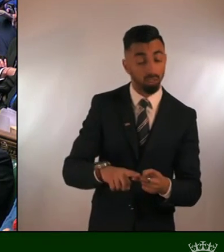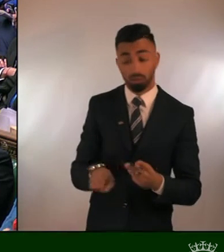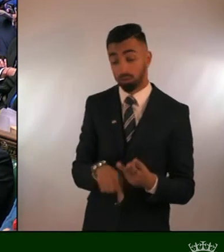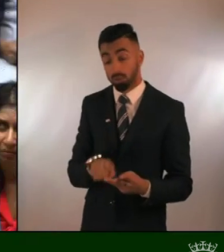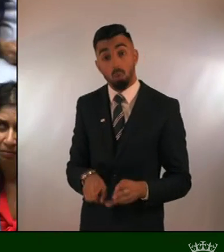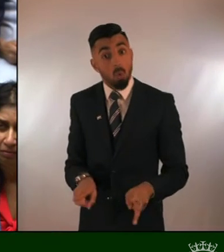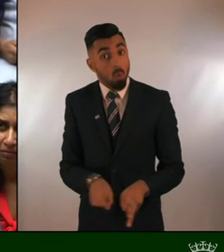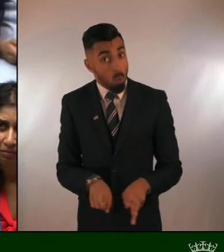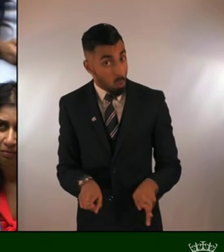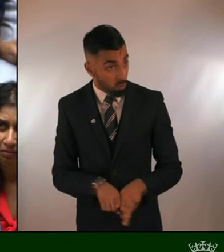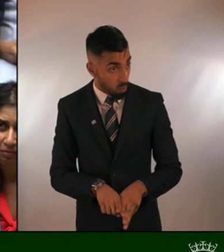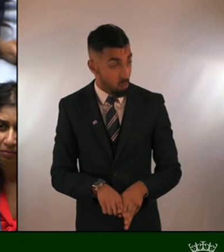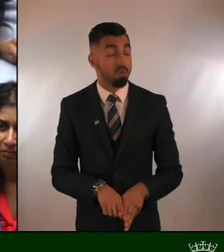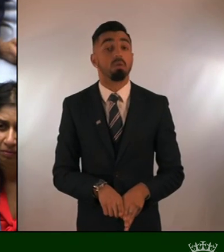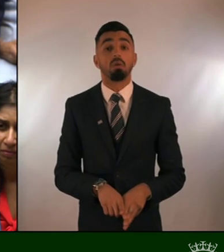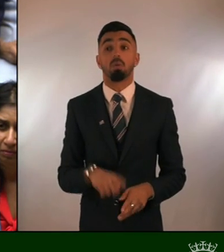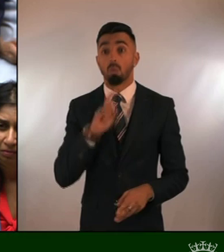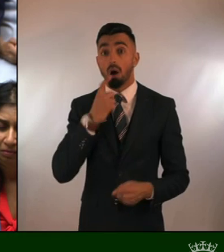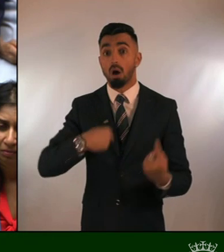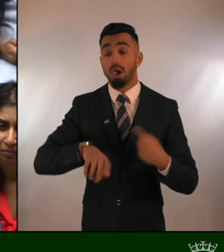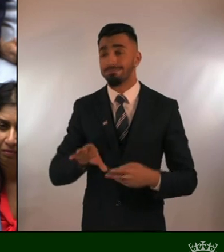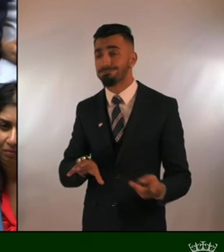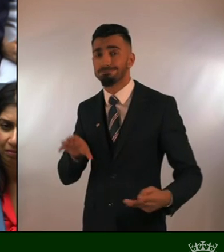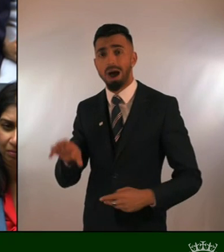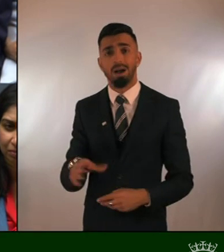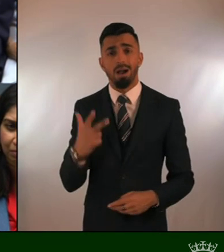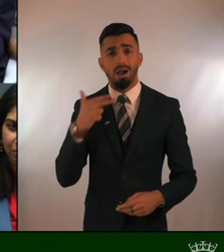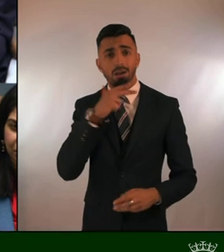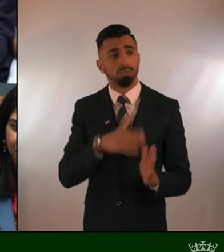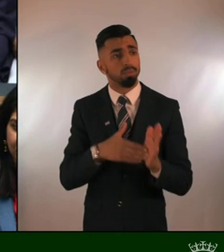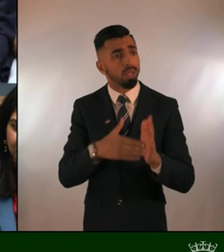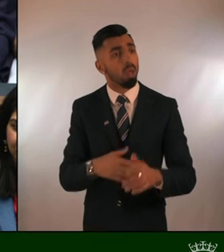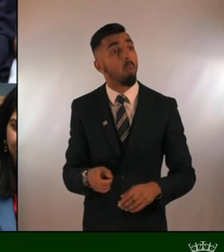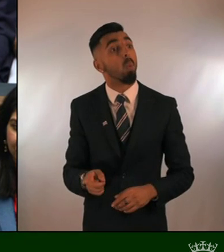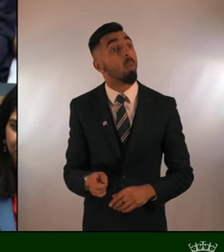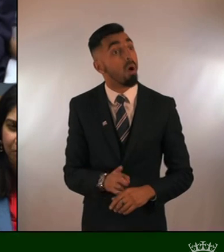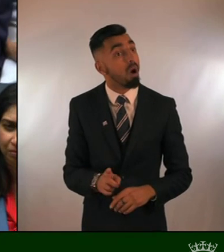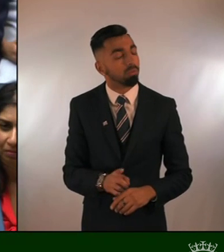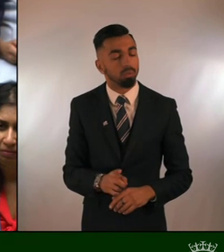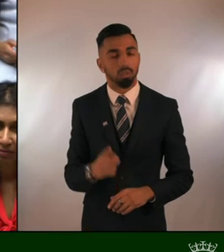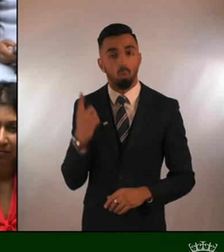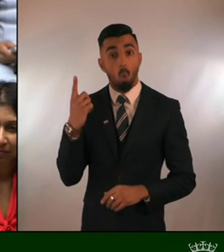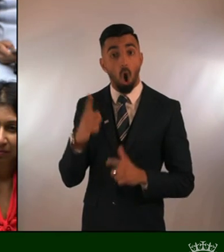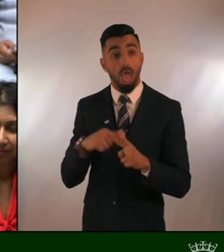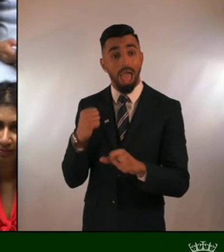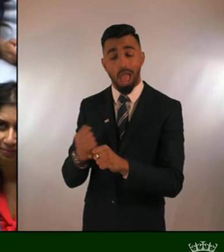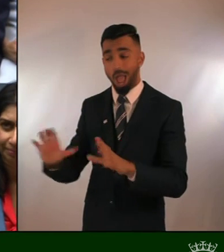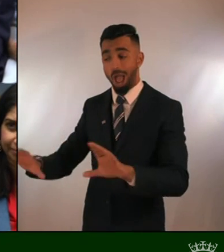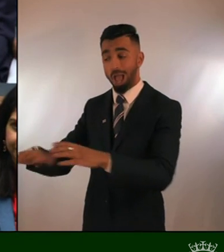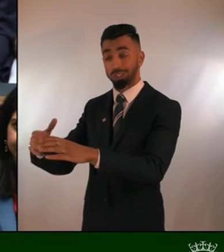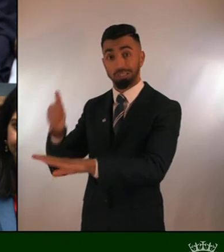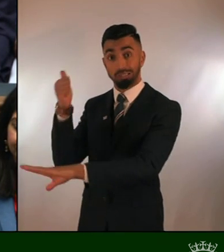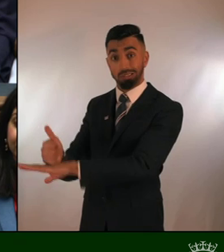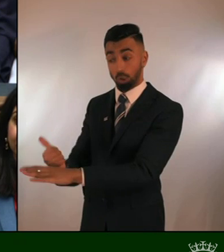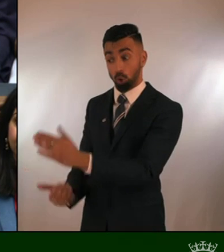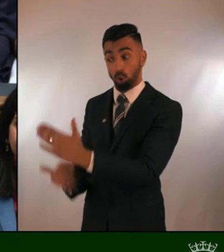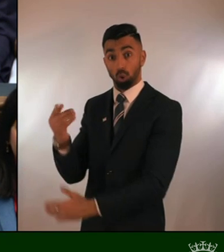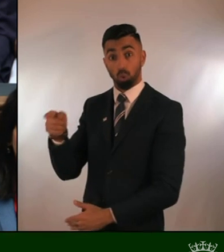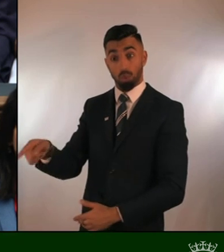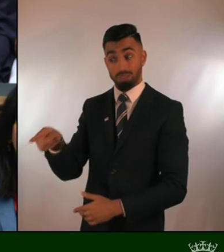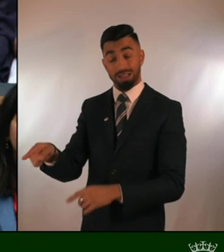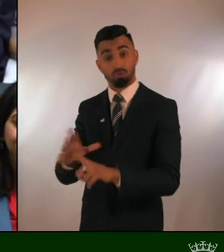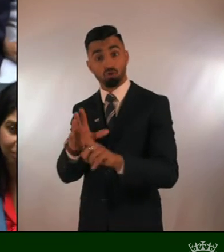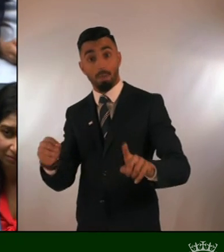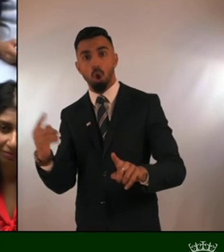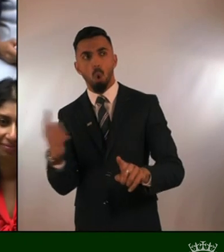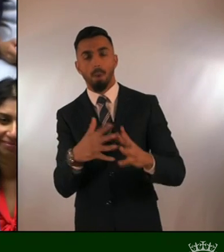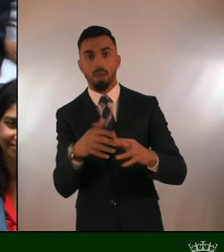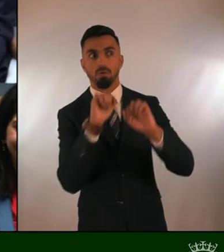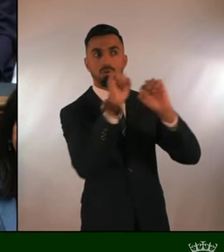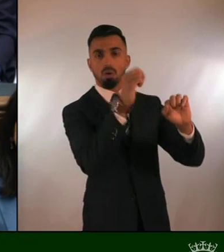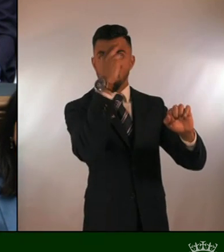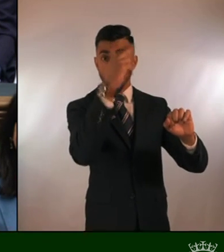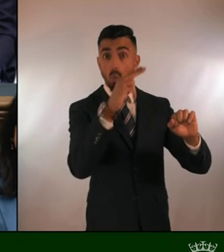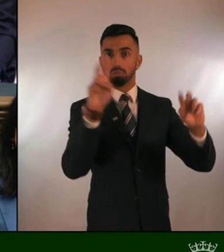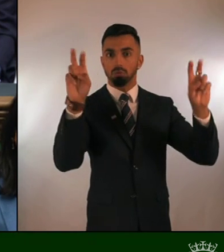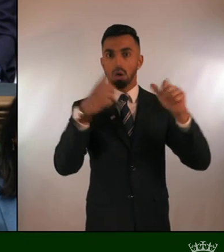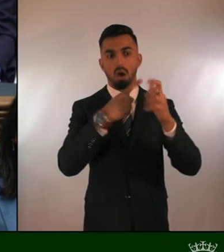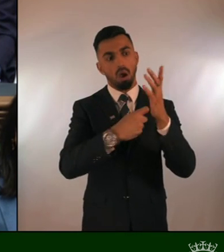I can confirm that we will invest at least £800 million in a new blues-skies funding agency here in the UK, modelled on the extraordinary Advanced Research Projects Agency in the US.